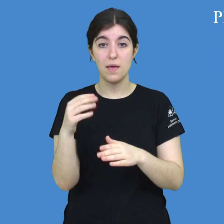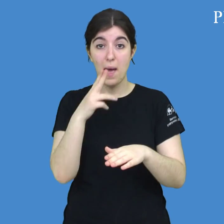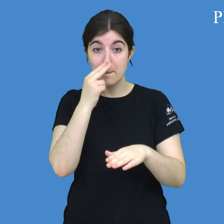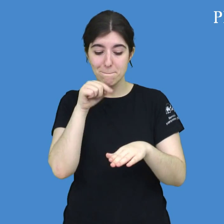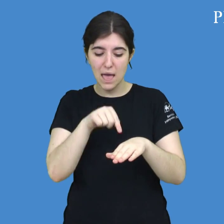pie